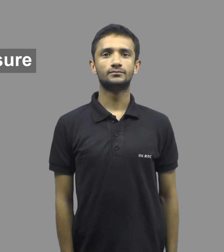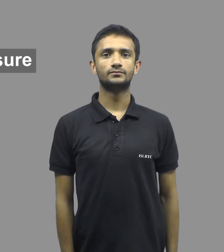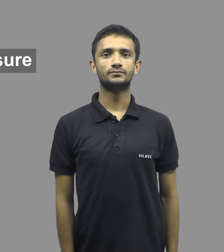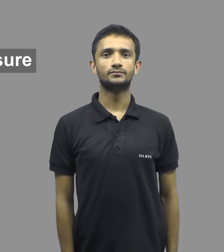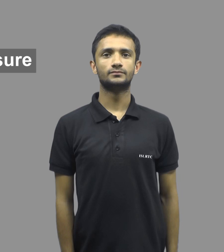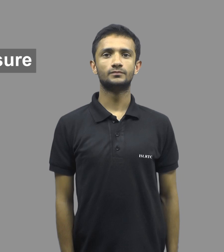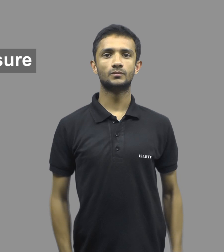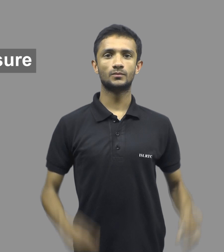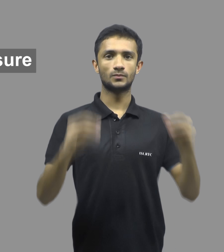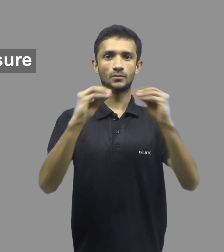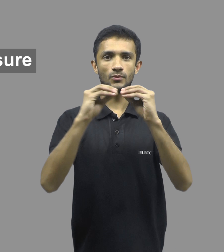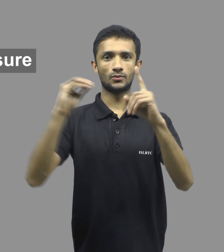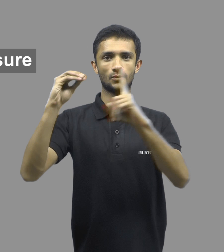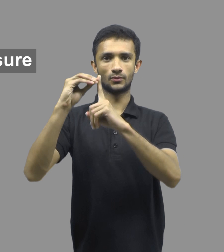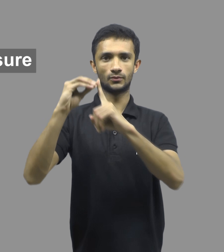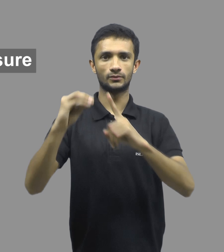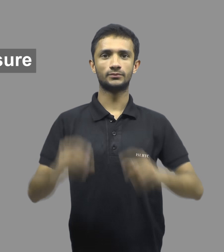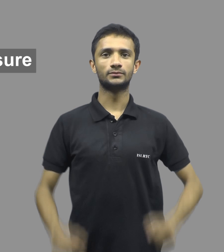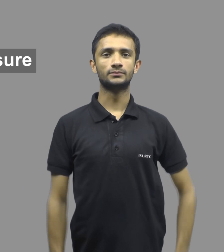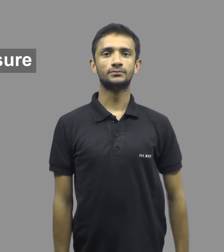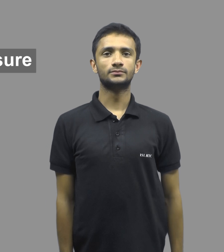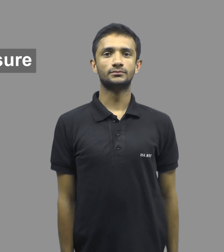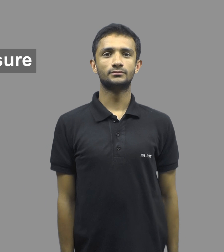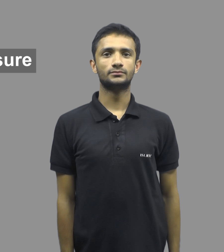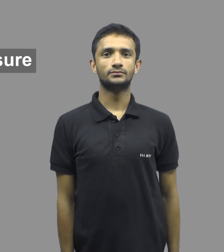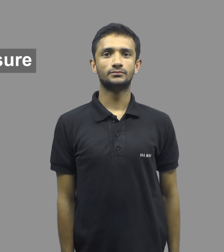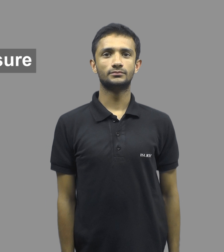Blood Pressure